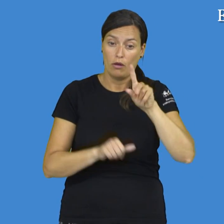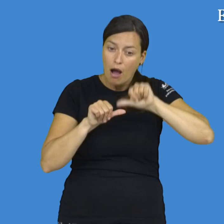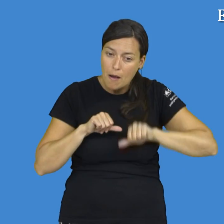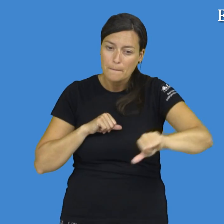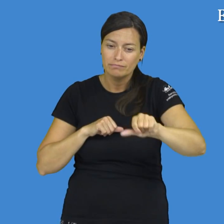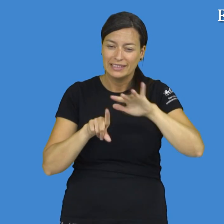a partir de